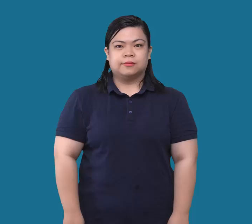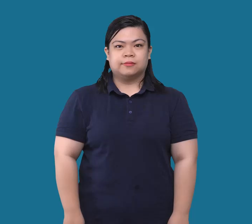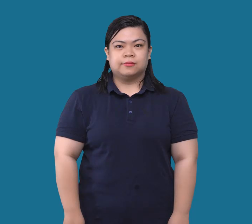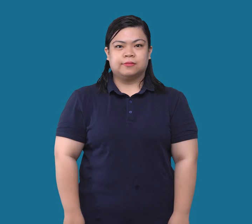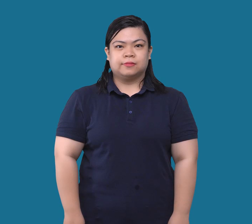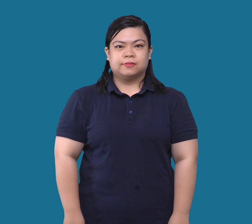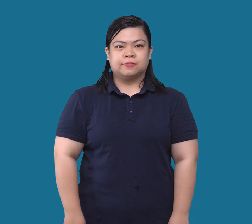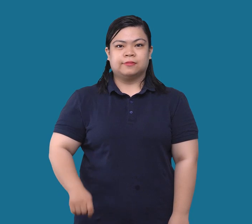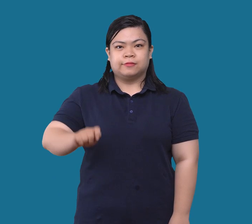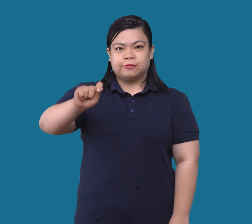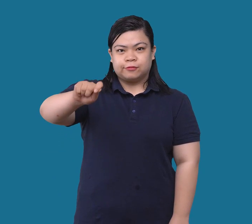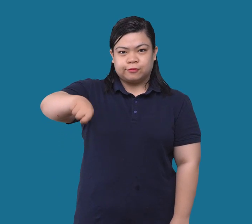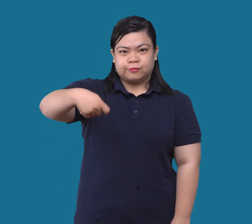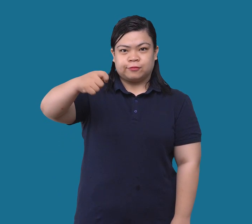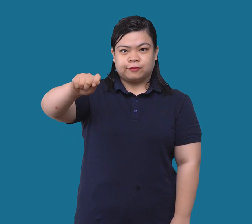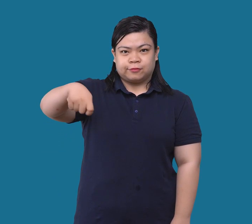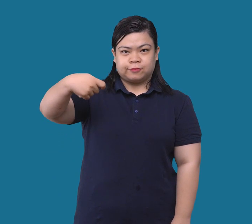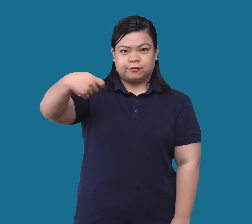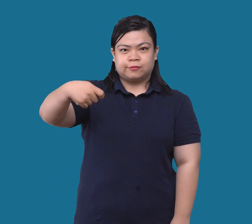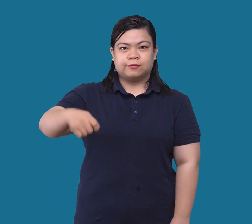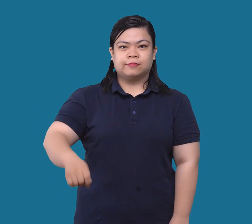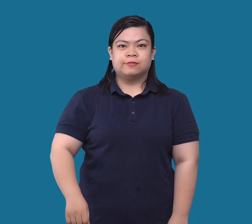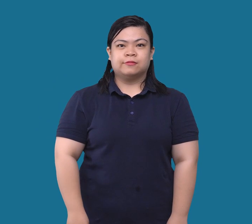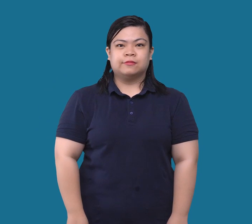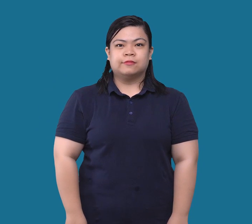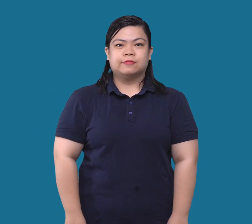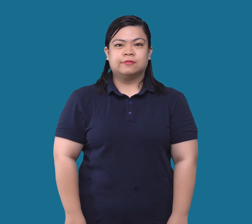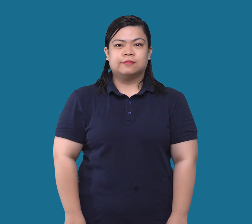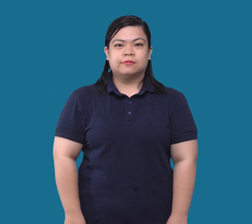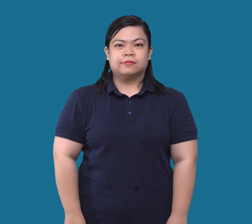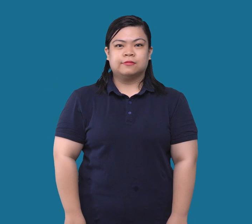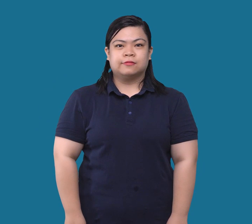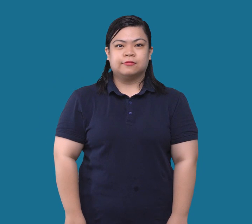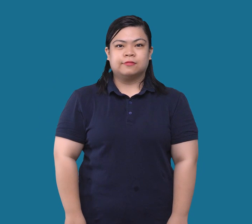thìa